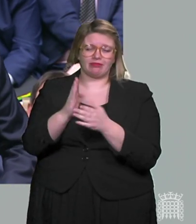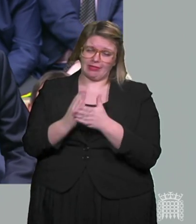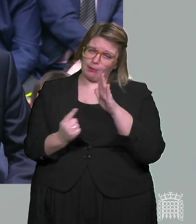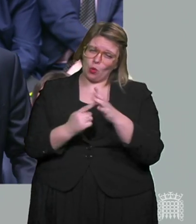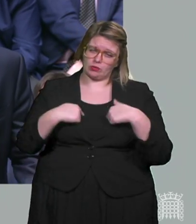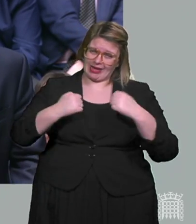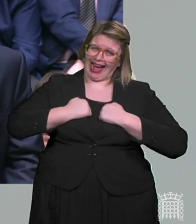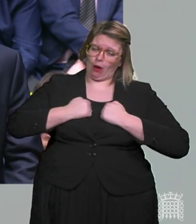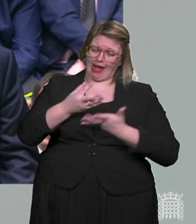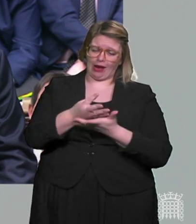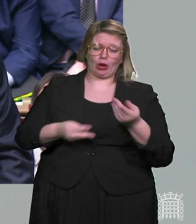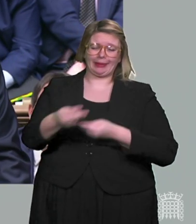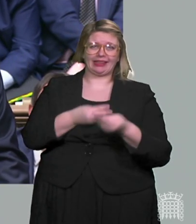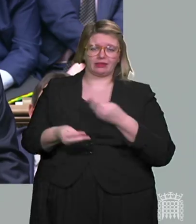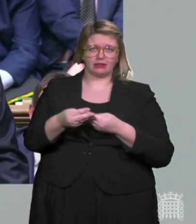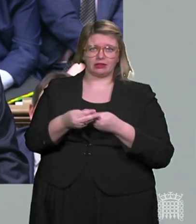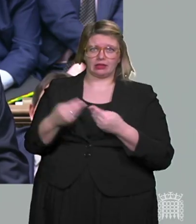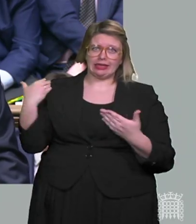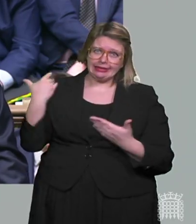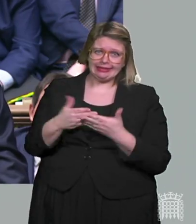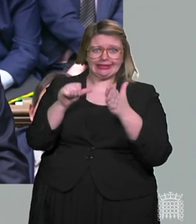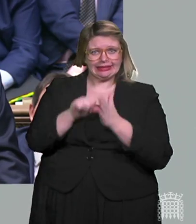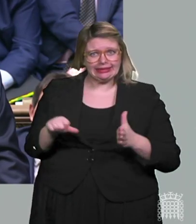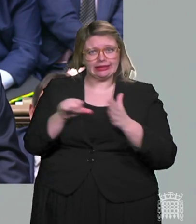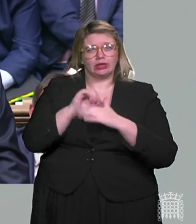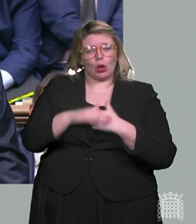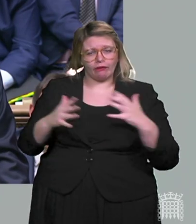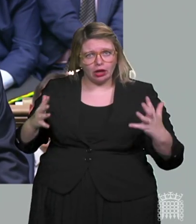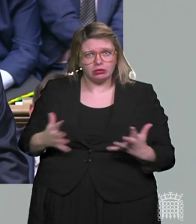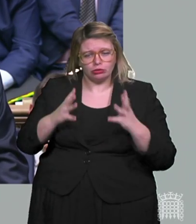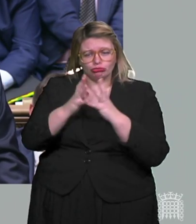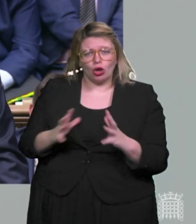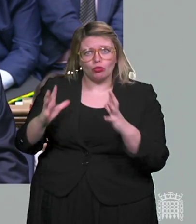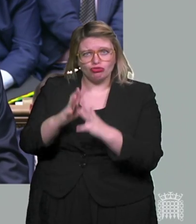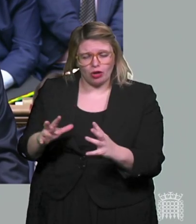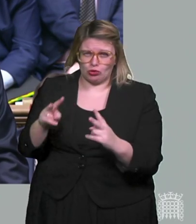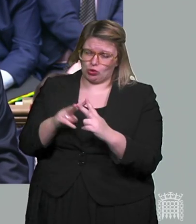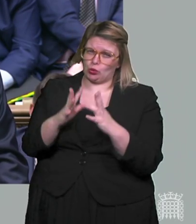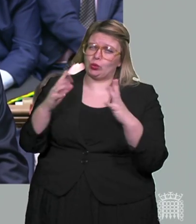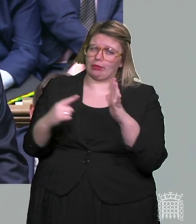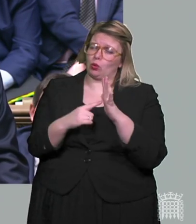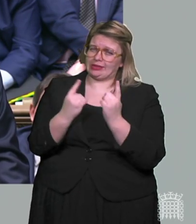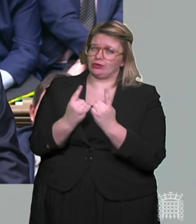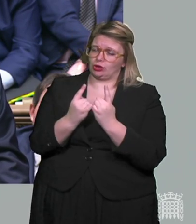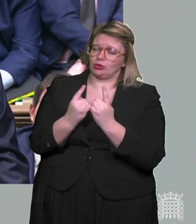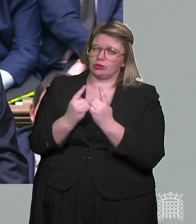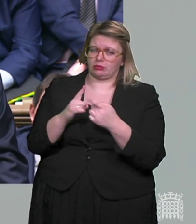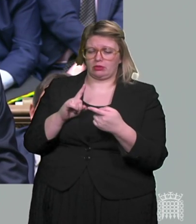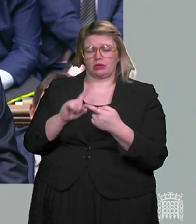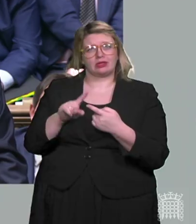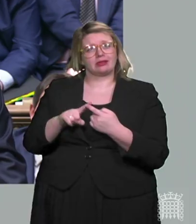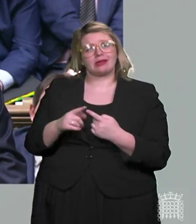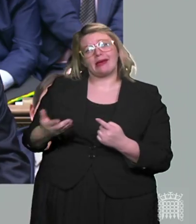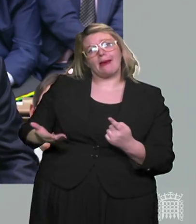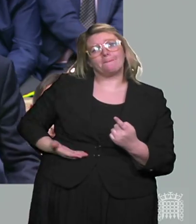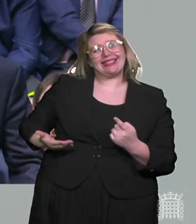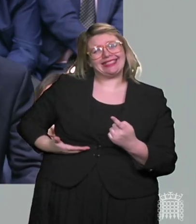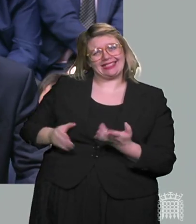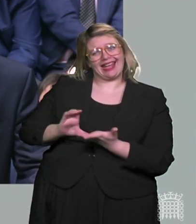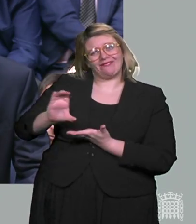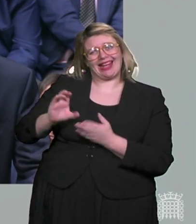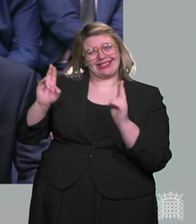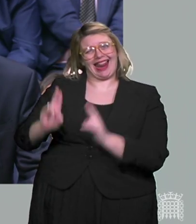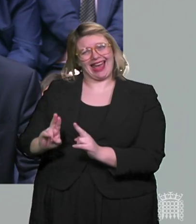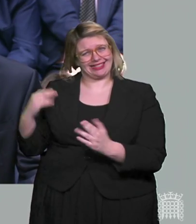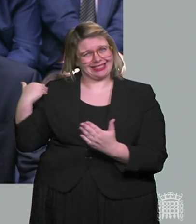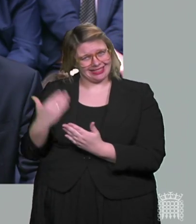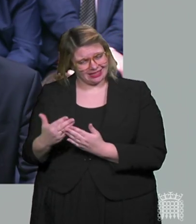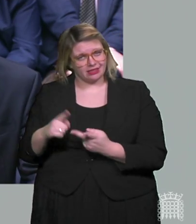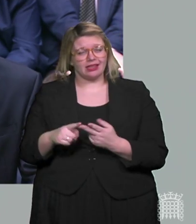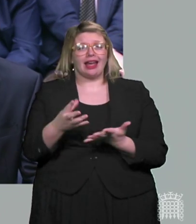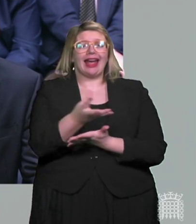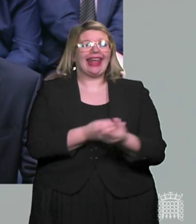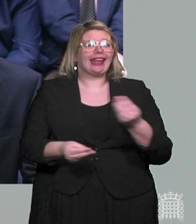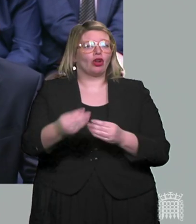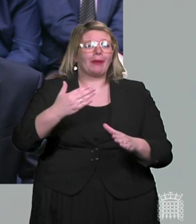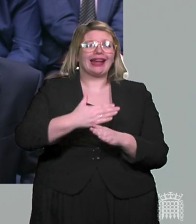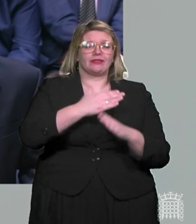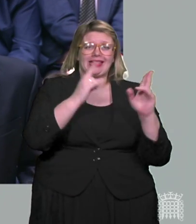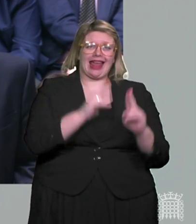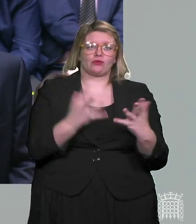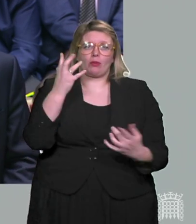That means tackling our long-standing productivity issues, including two in particular which I address today: lower business investment and higher economic inactivity than other countries.